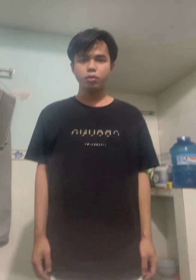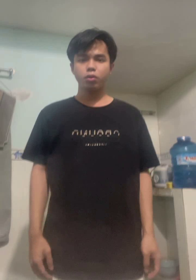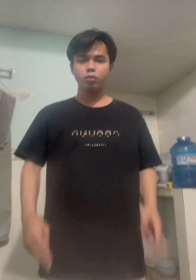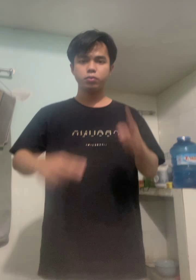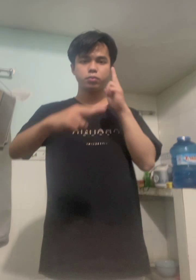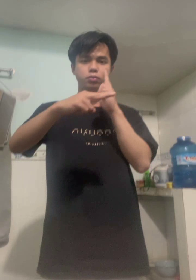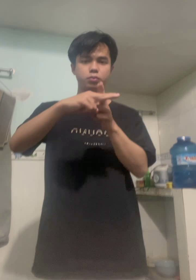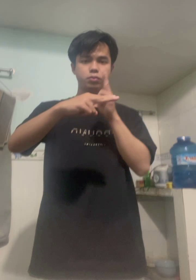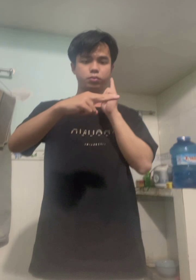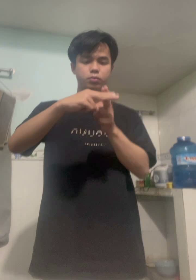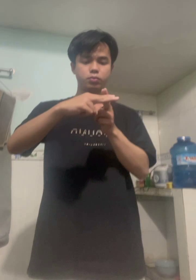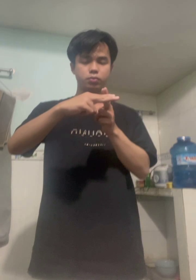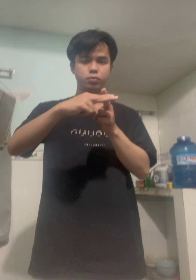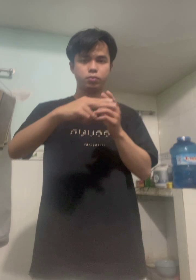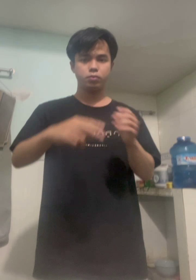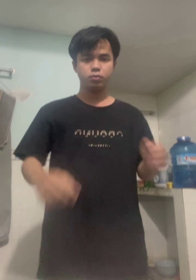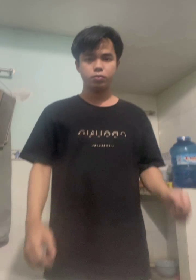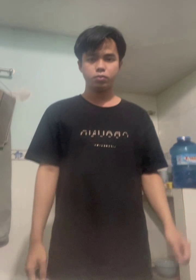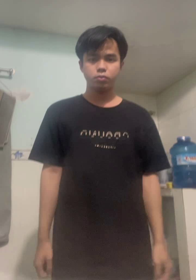yeu cau